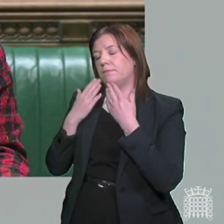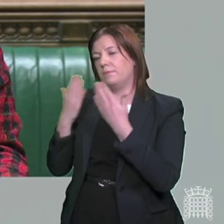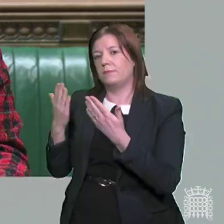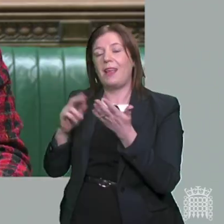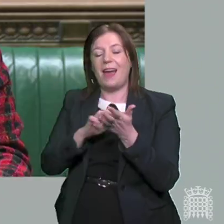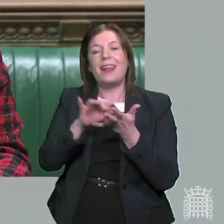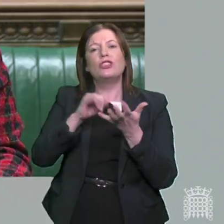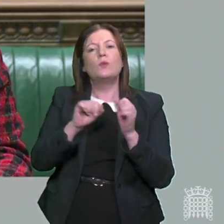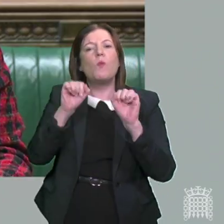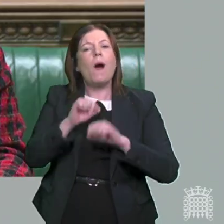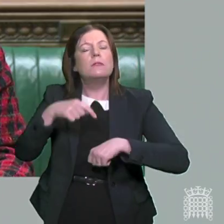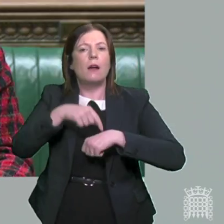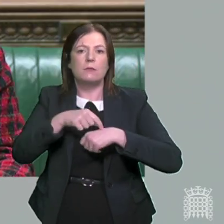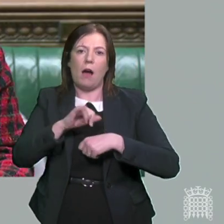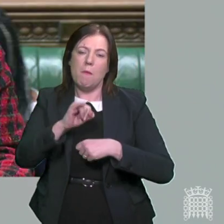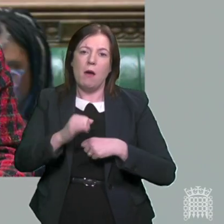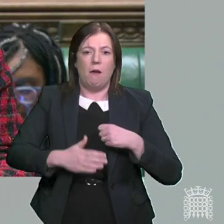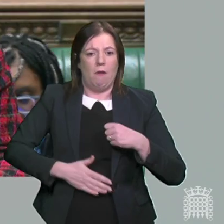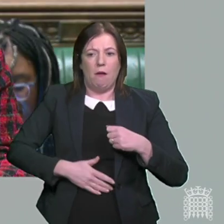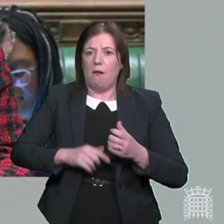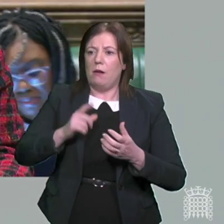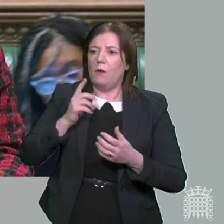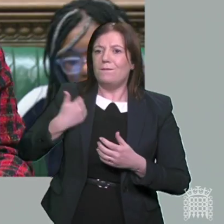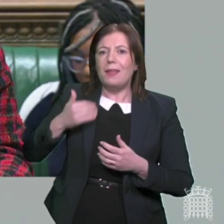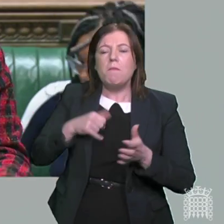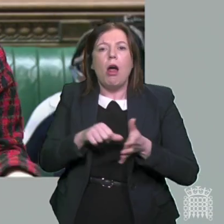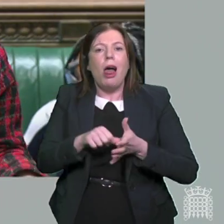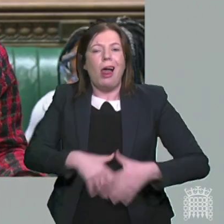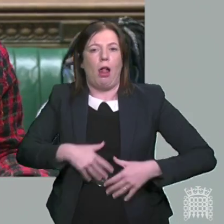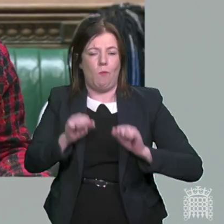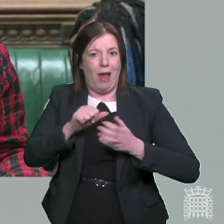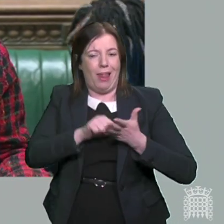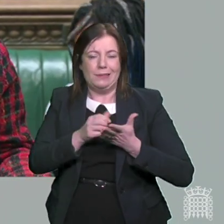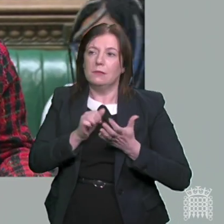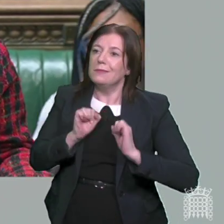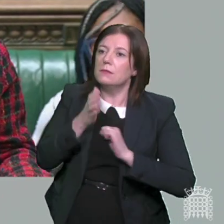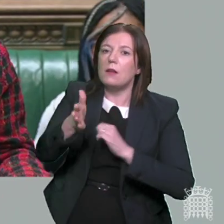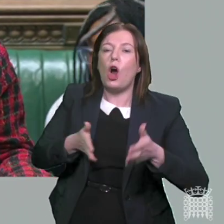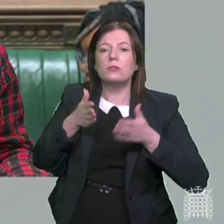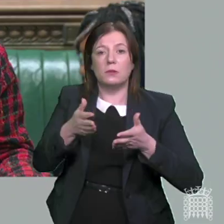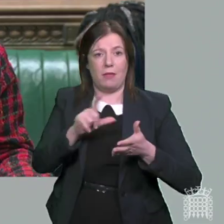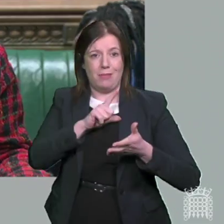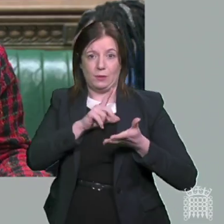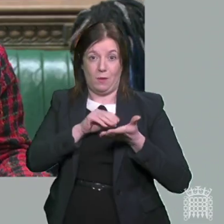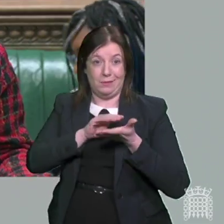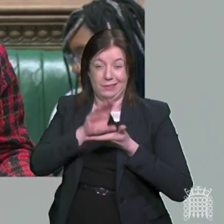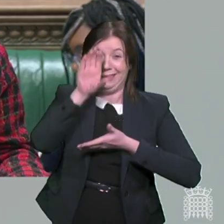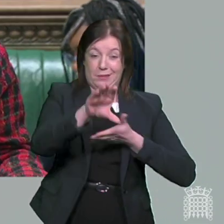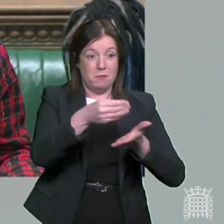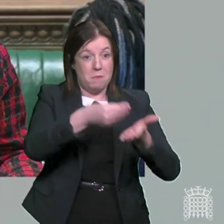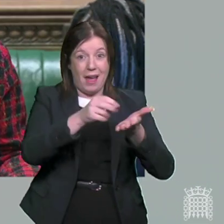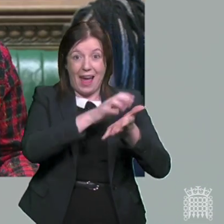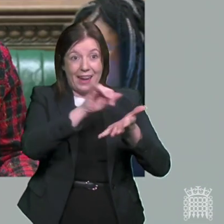Tackling NHS waiting lists, including for gynaecology, is a priority for the Government, which is why we are spending £8 billion on clearing our backlog.